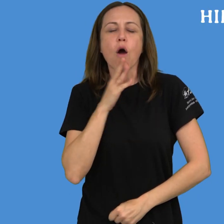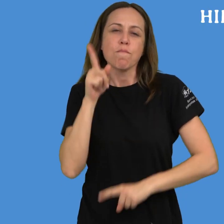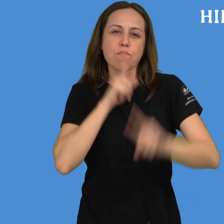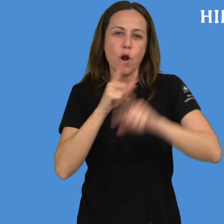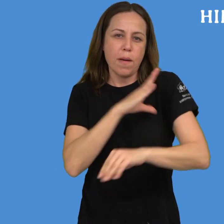problema